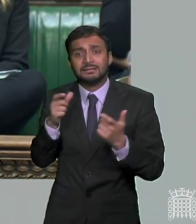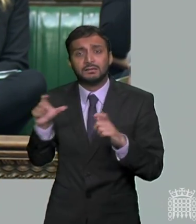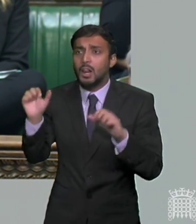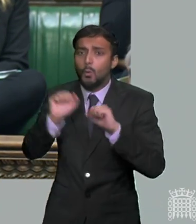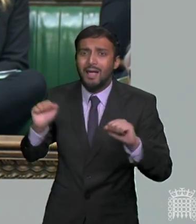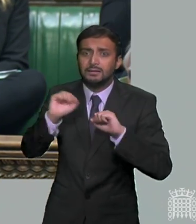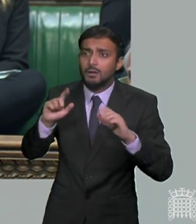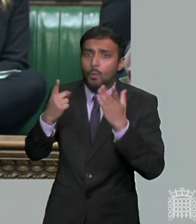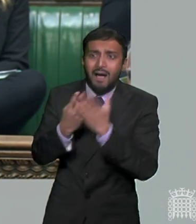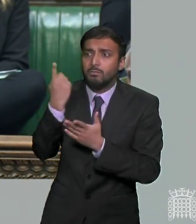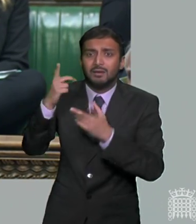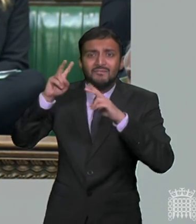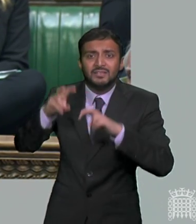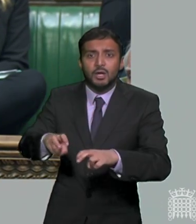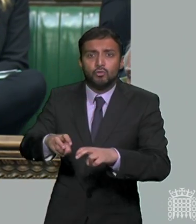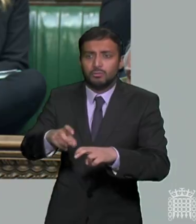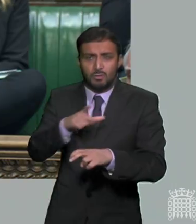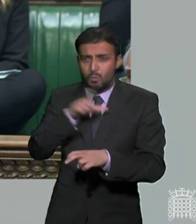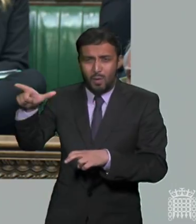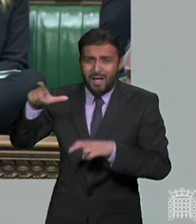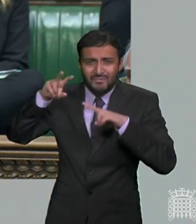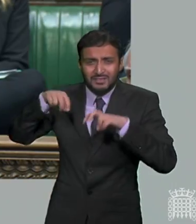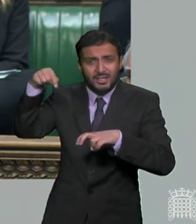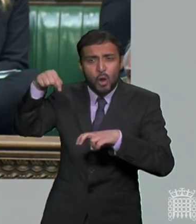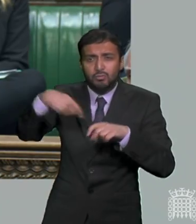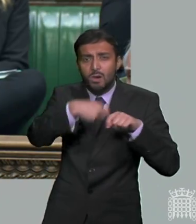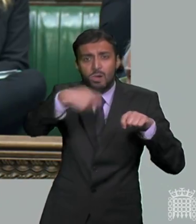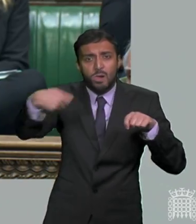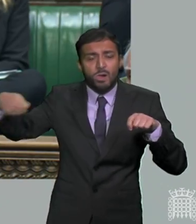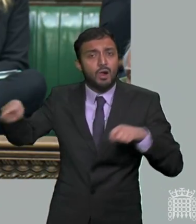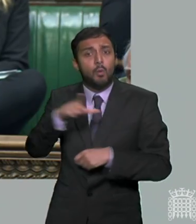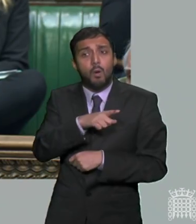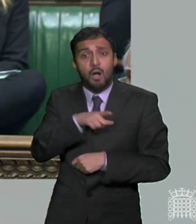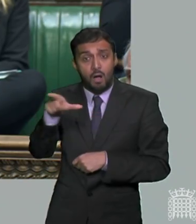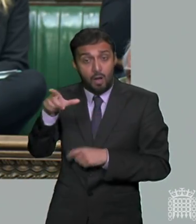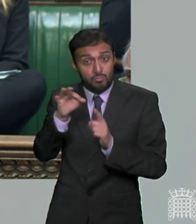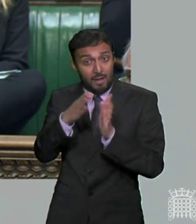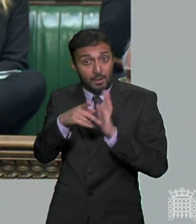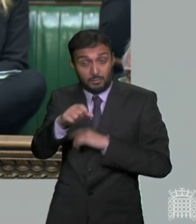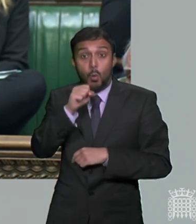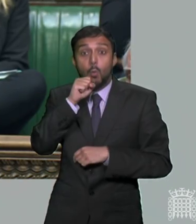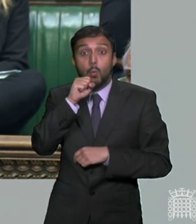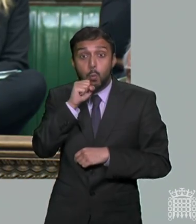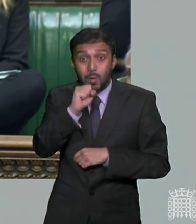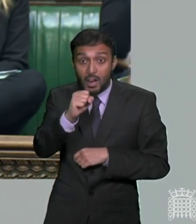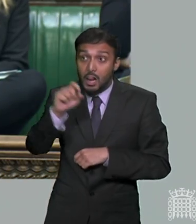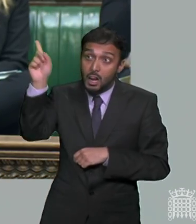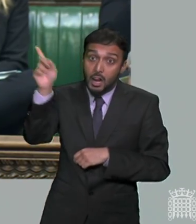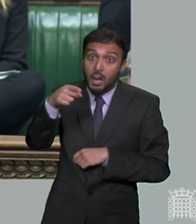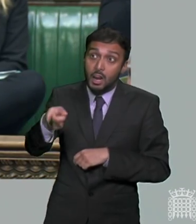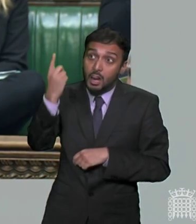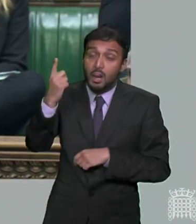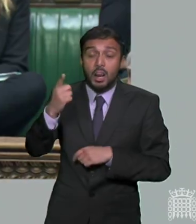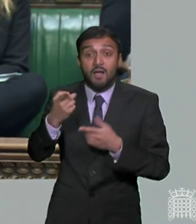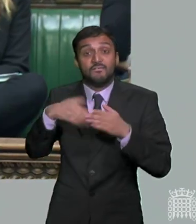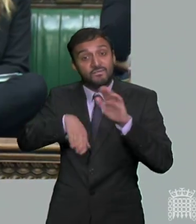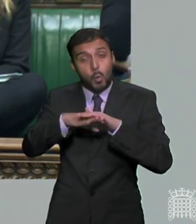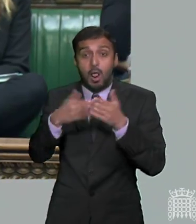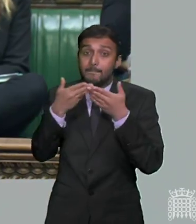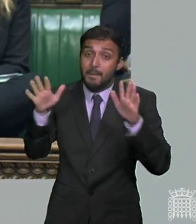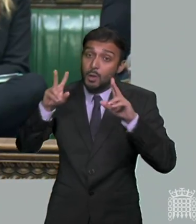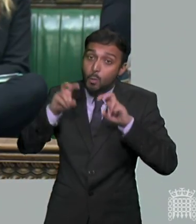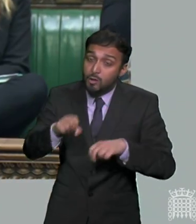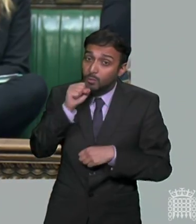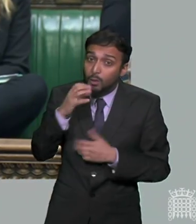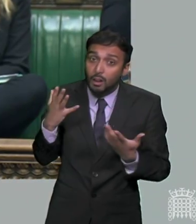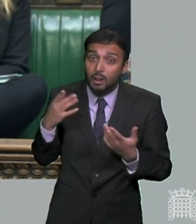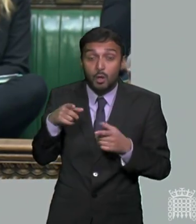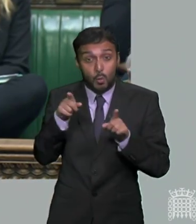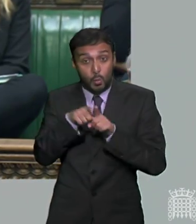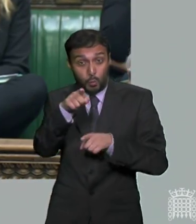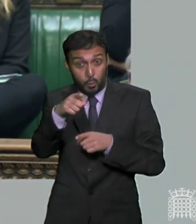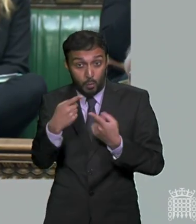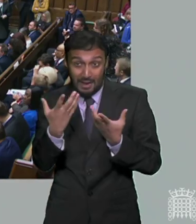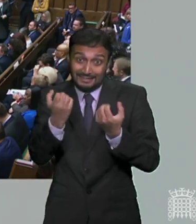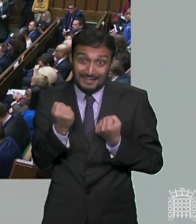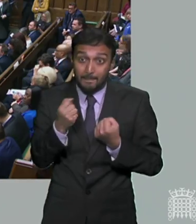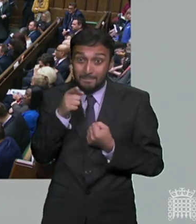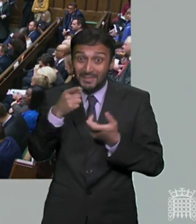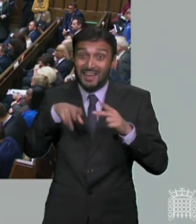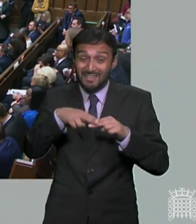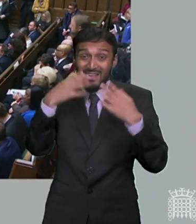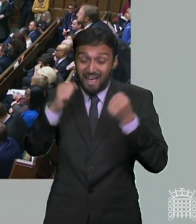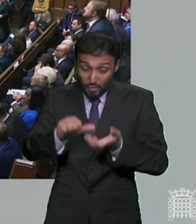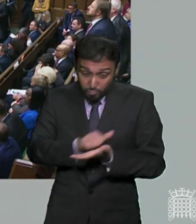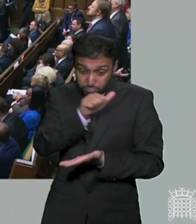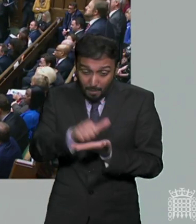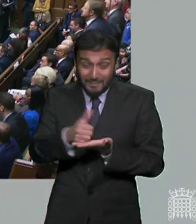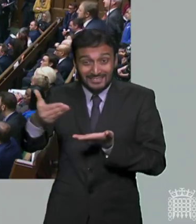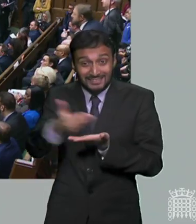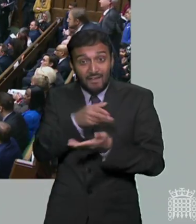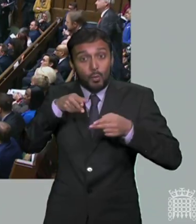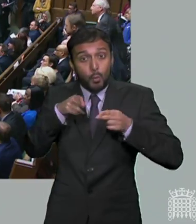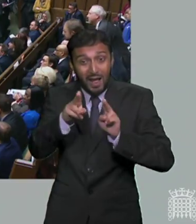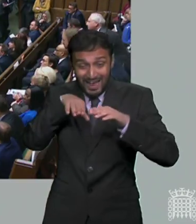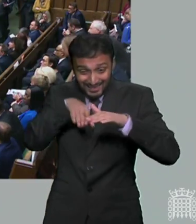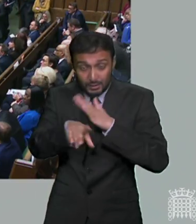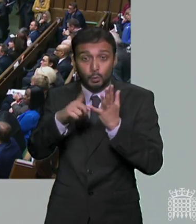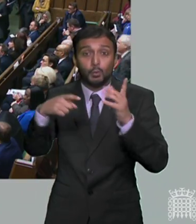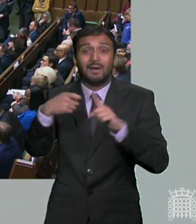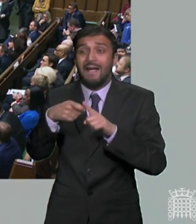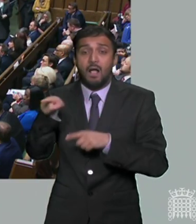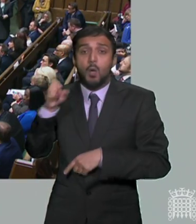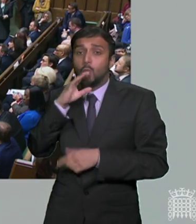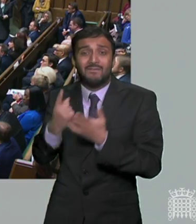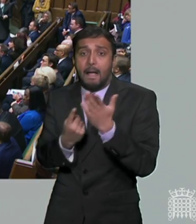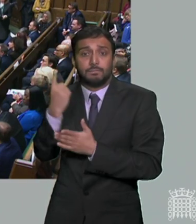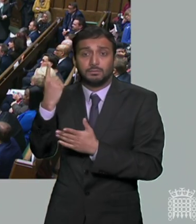Why has this investigation taken so long? Will the Prime Minister commit to a full public inquiry afterwards, and does he concede that this would not have happened if there were safe and legal routes into the UK?